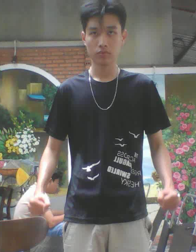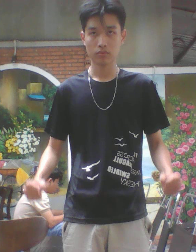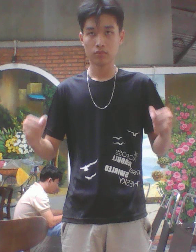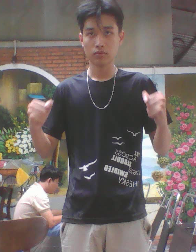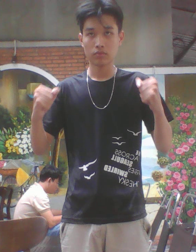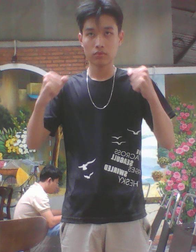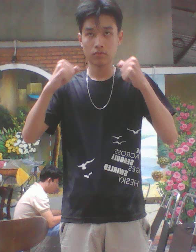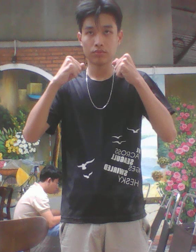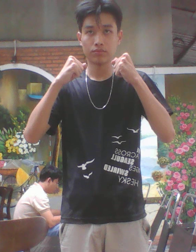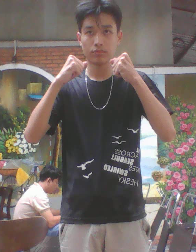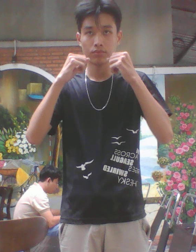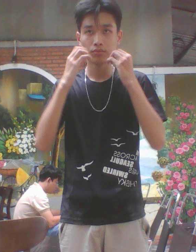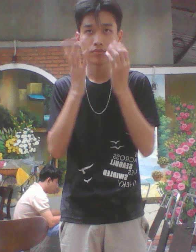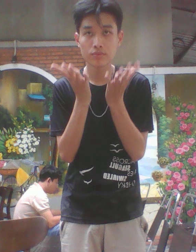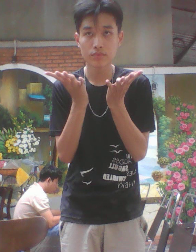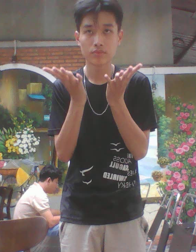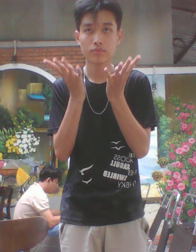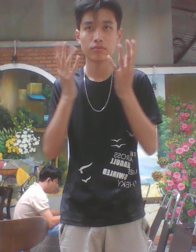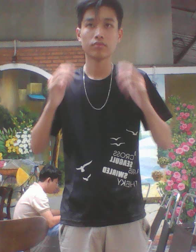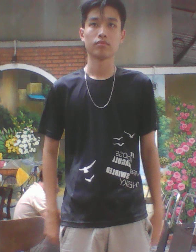cam on